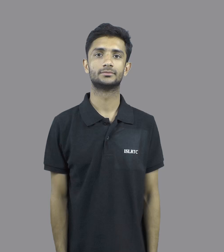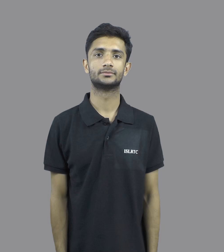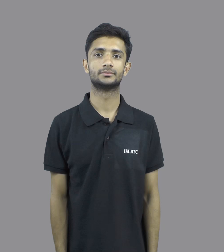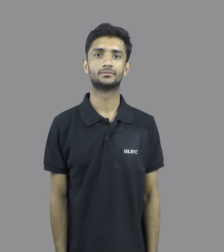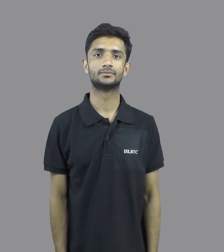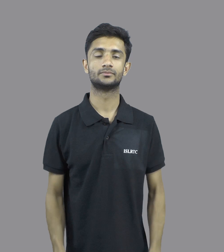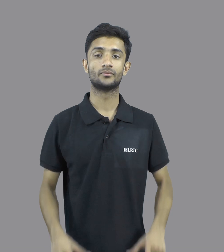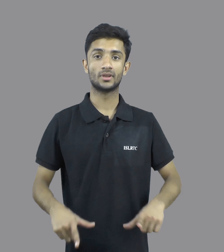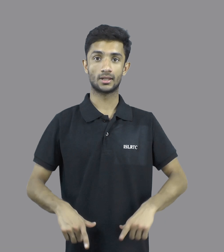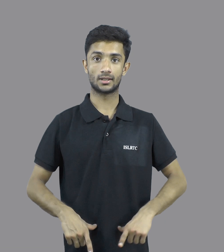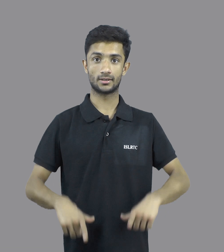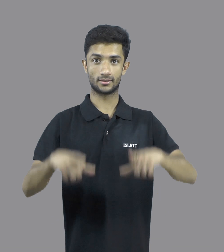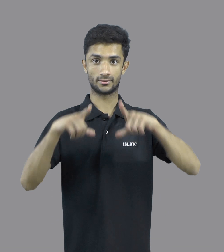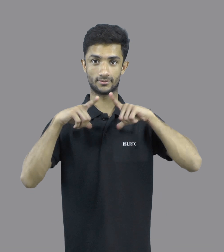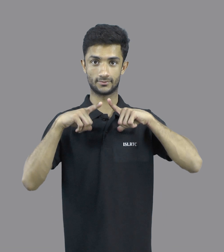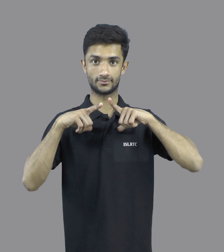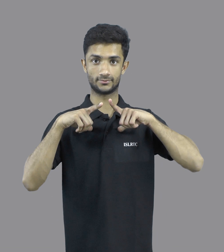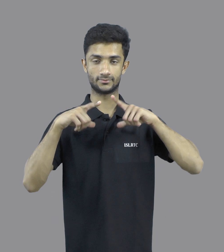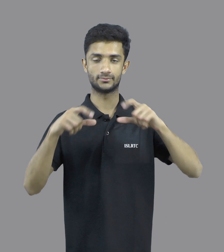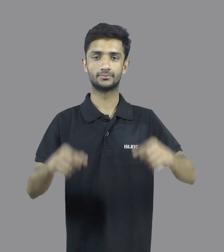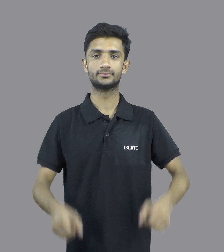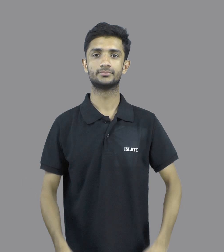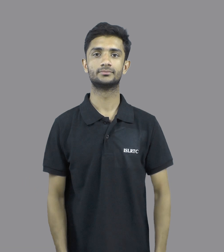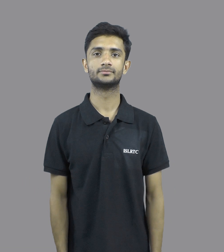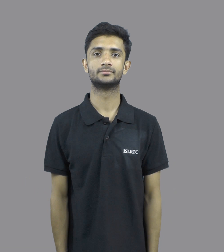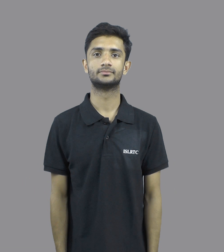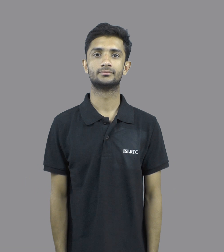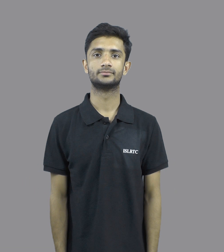Live